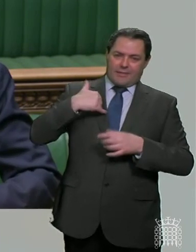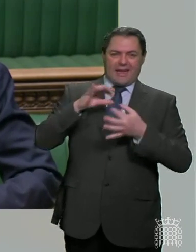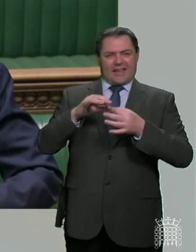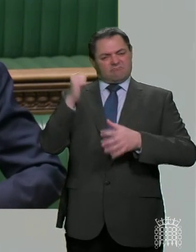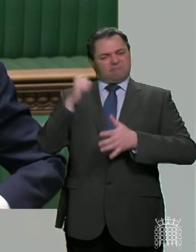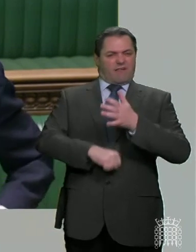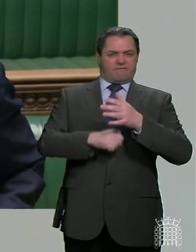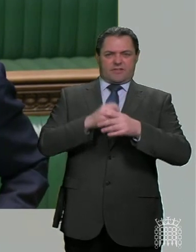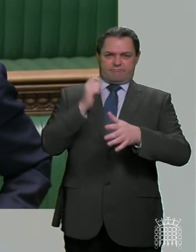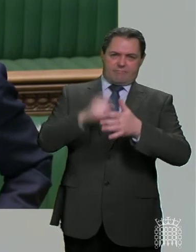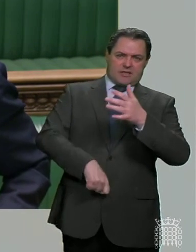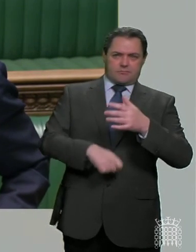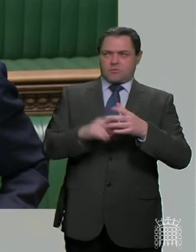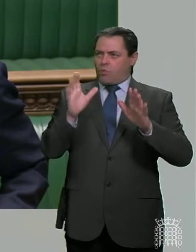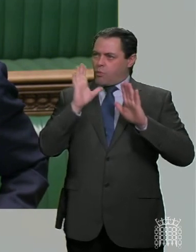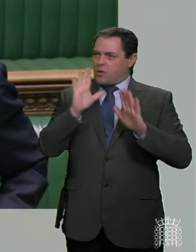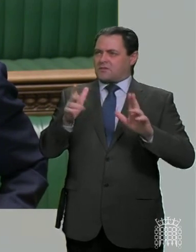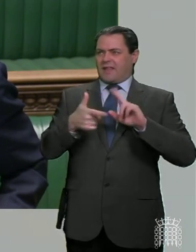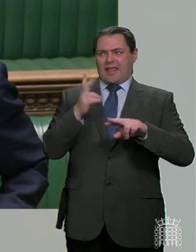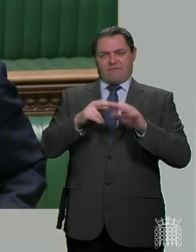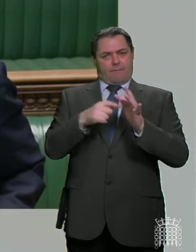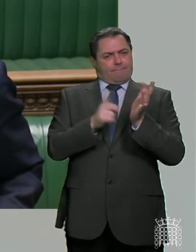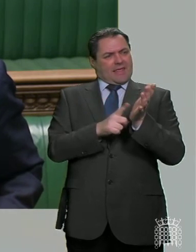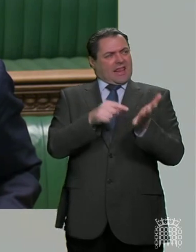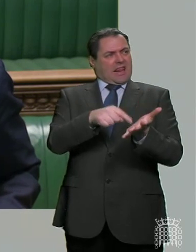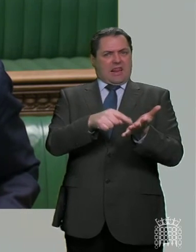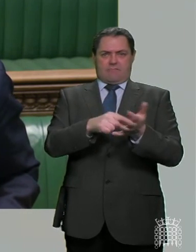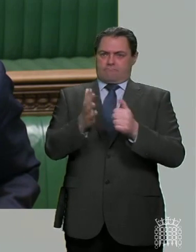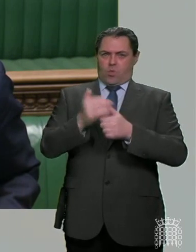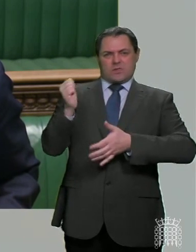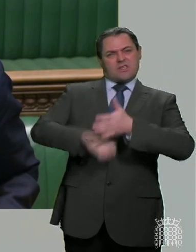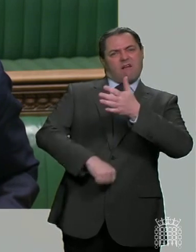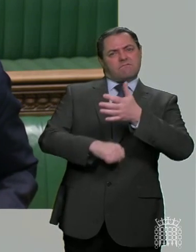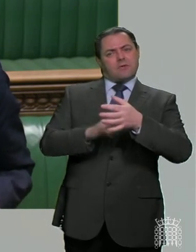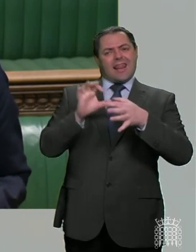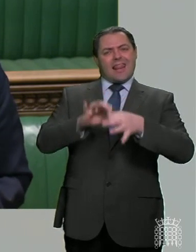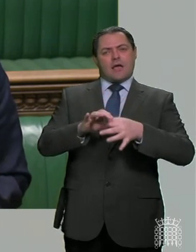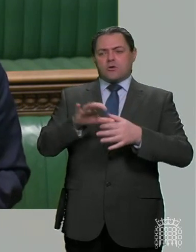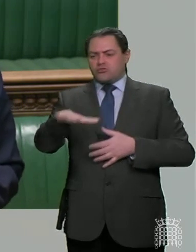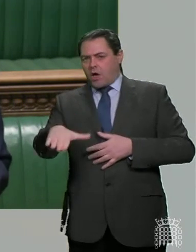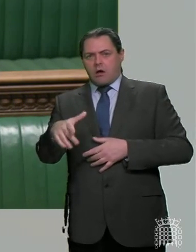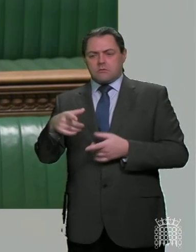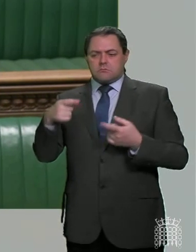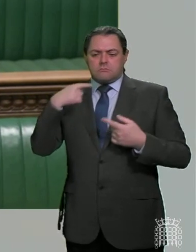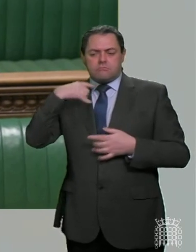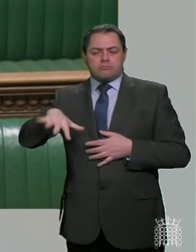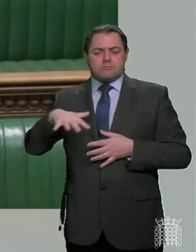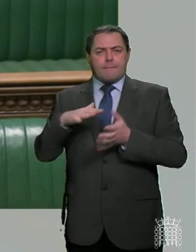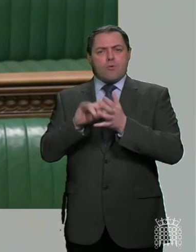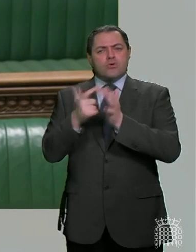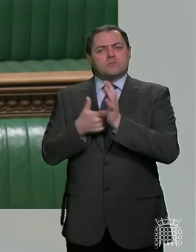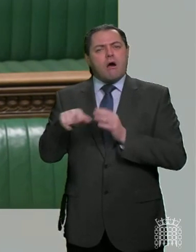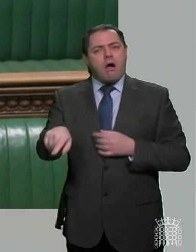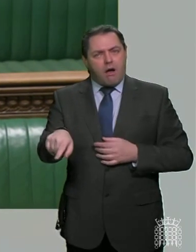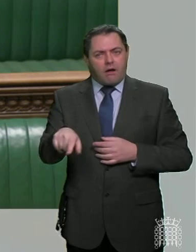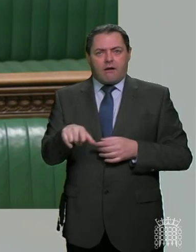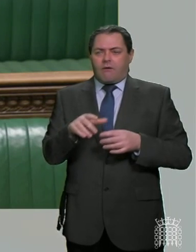Would it not be a wonderful thing if there was a Bill before the House to have tougher sentences for child murderers and tougher punishments for sex offenders?